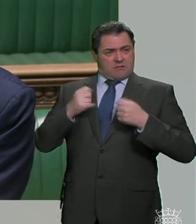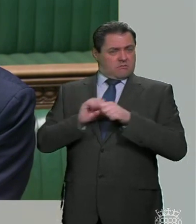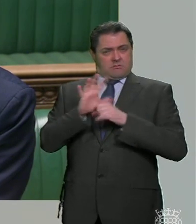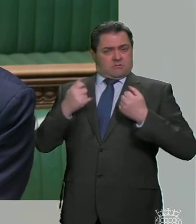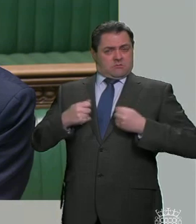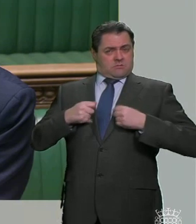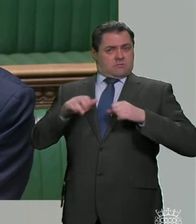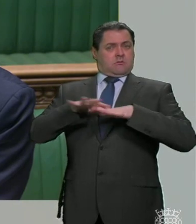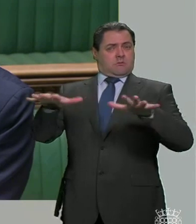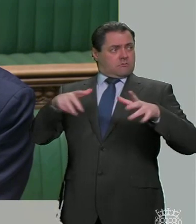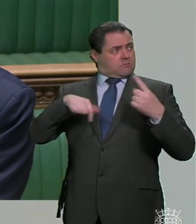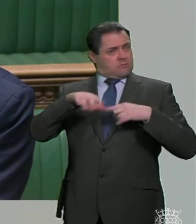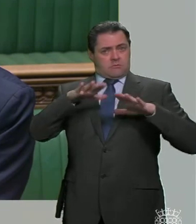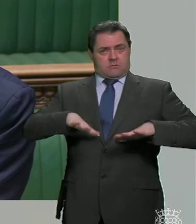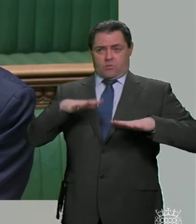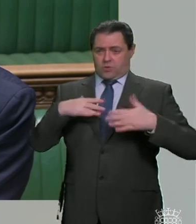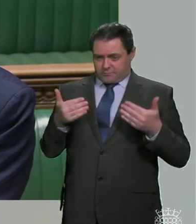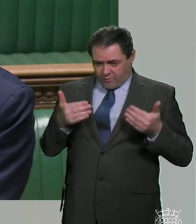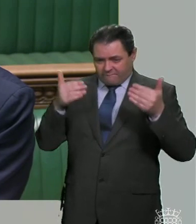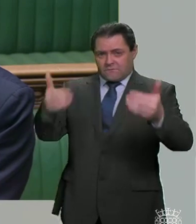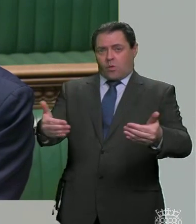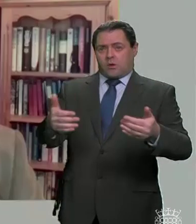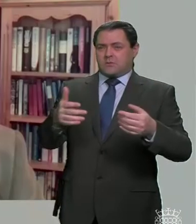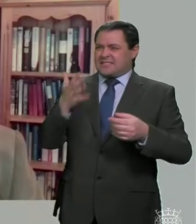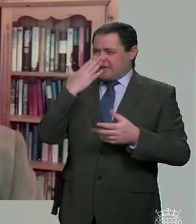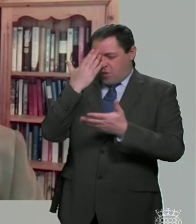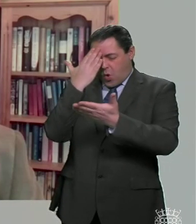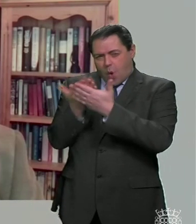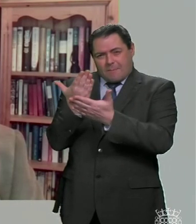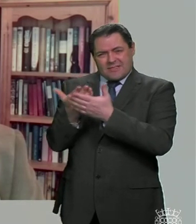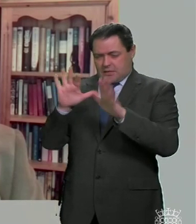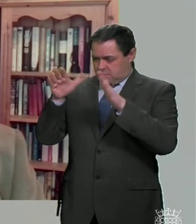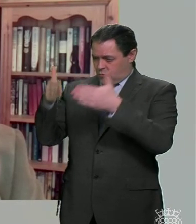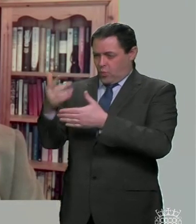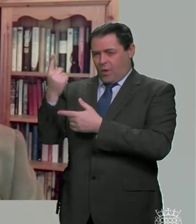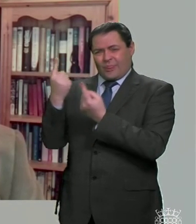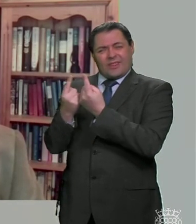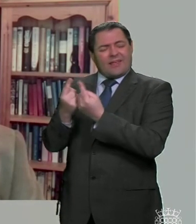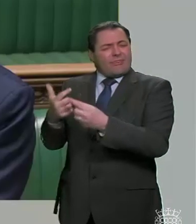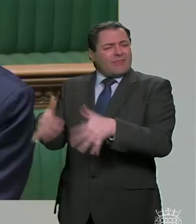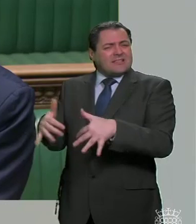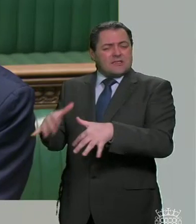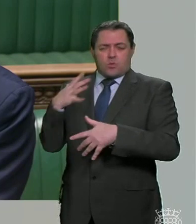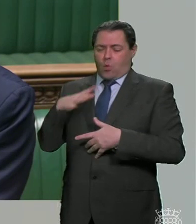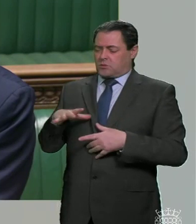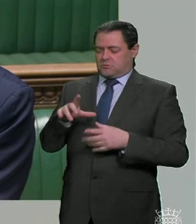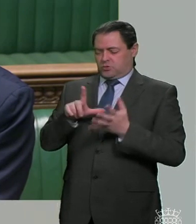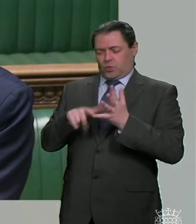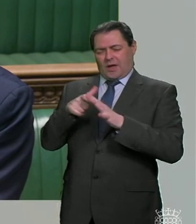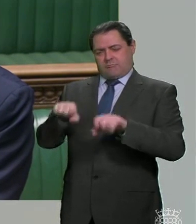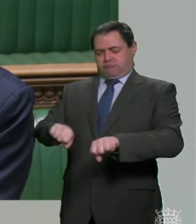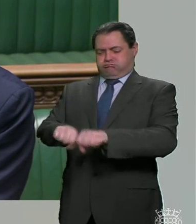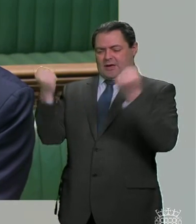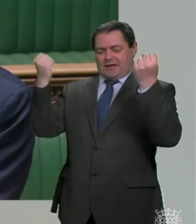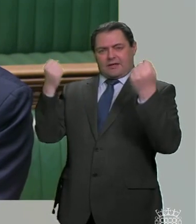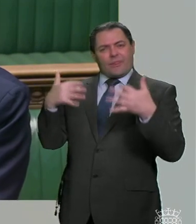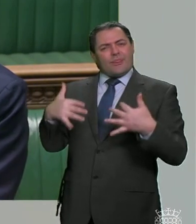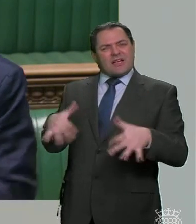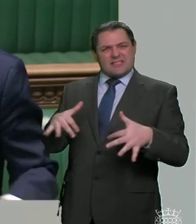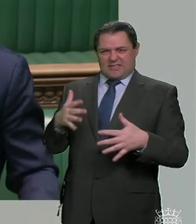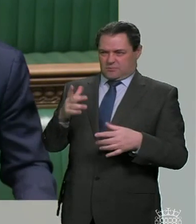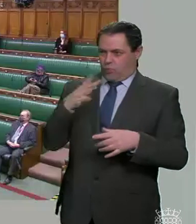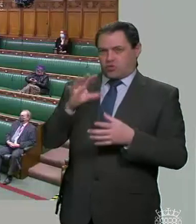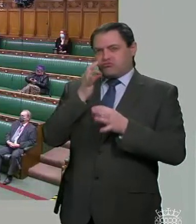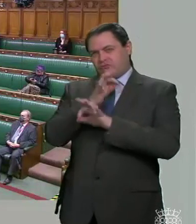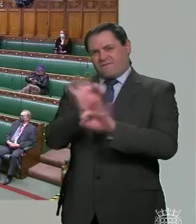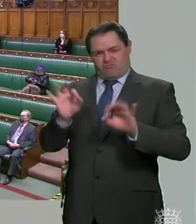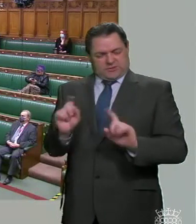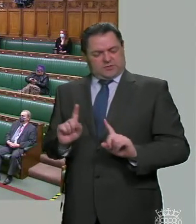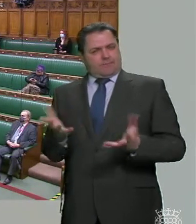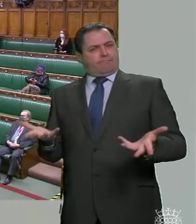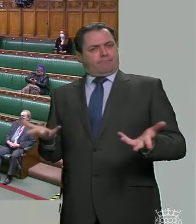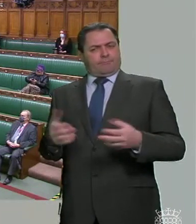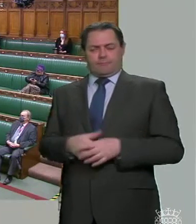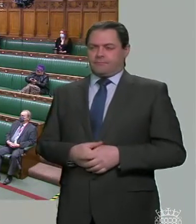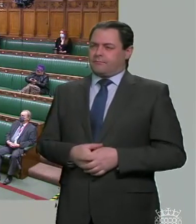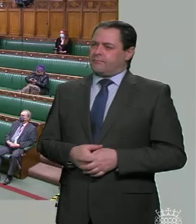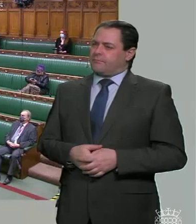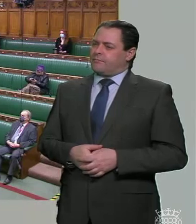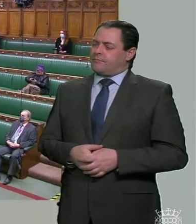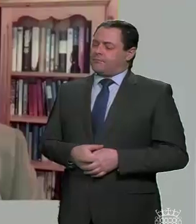the country is trying to move forward together, to be obsessed with nothing else—nothing else—but breaking up the country and a reckless referendum.